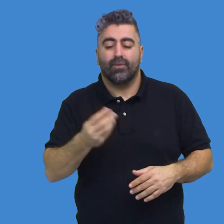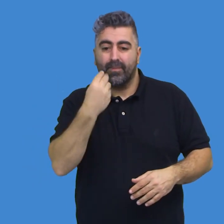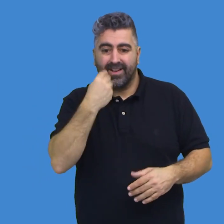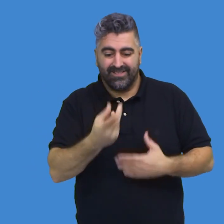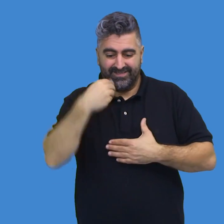comer